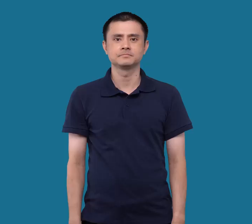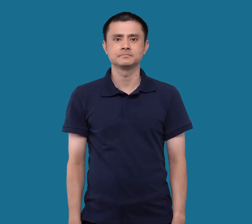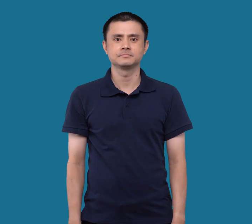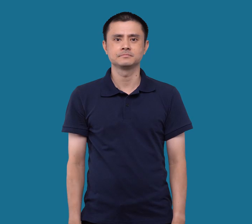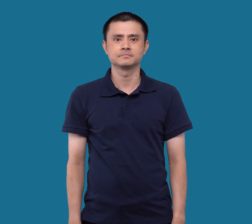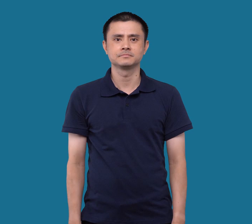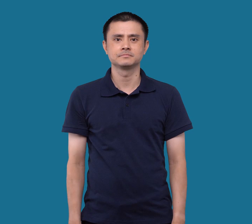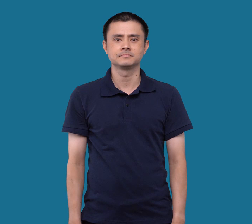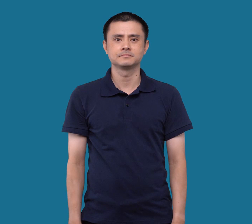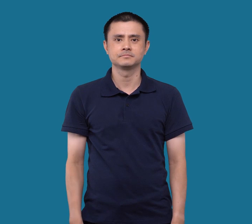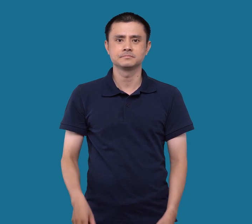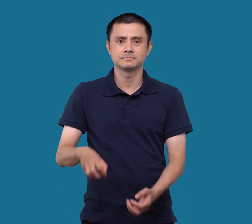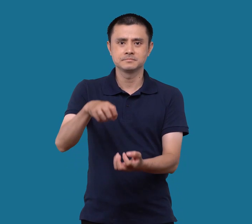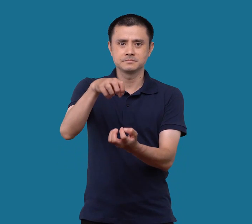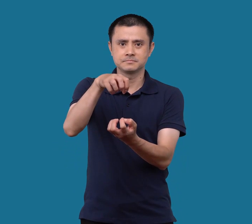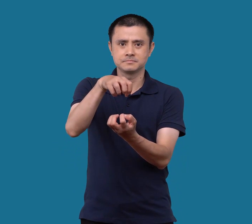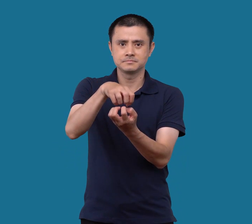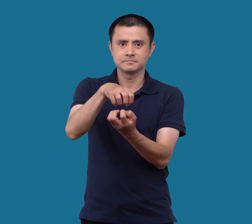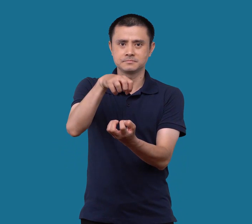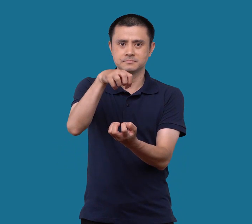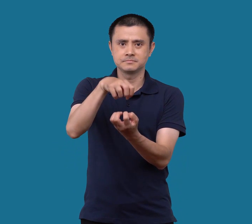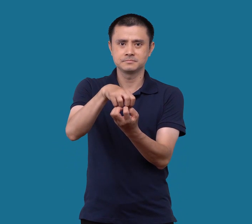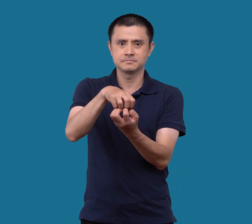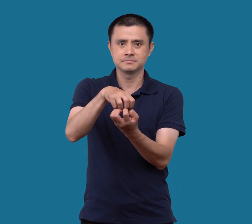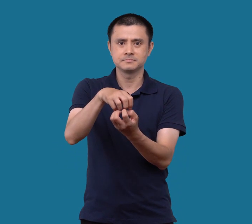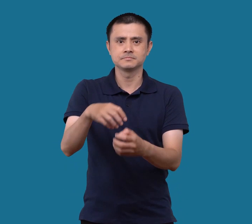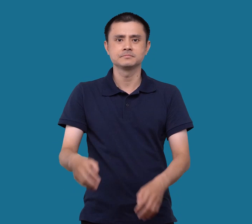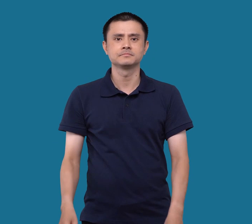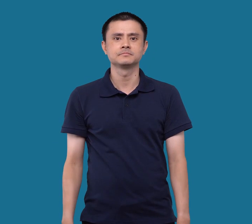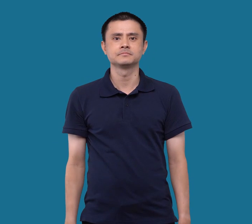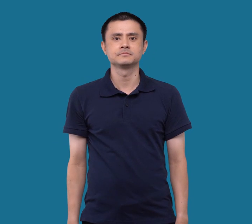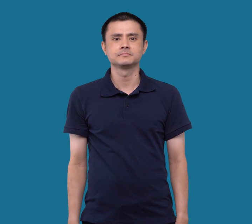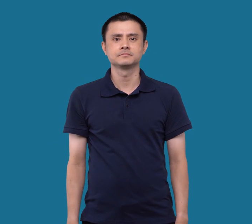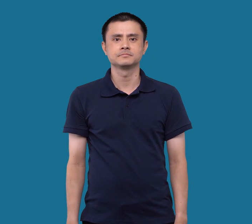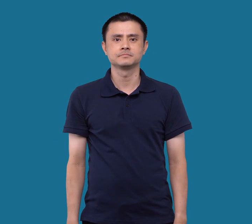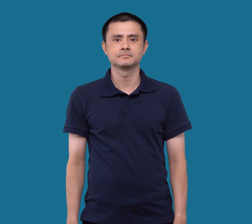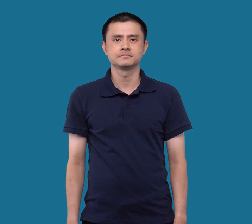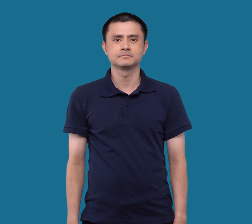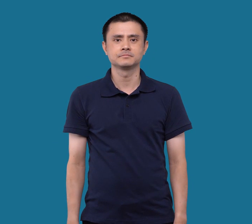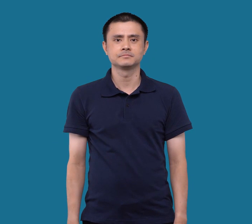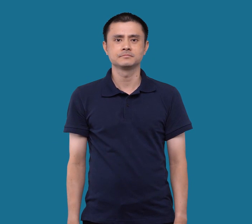bánh giầy